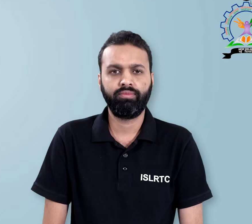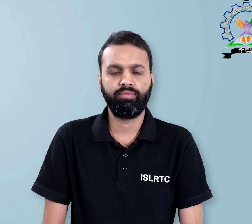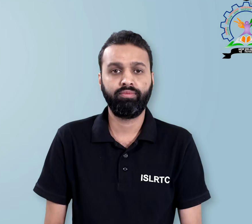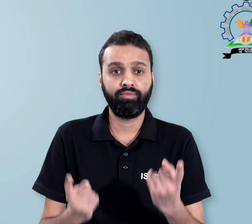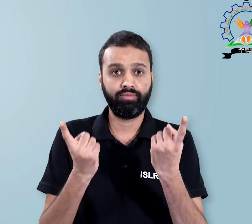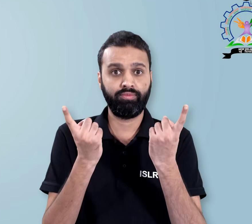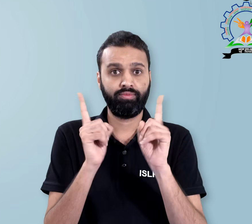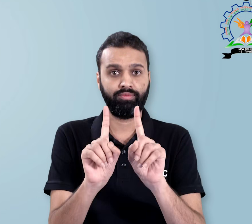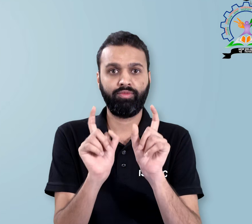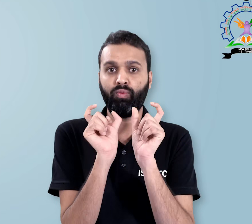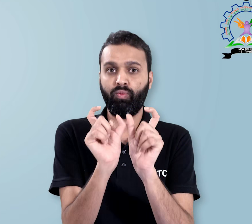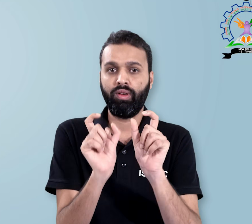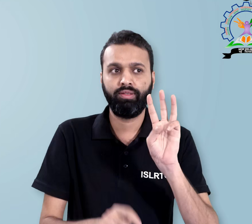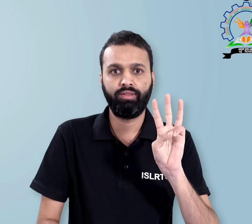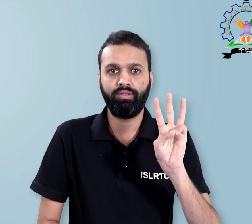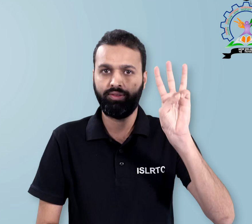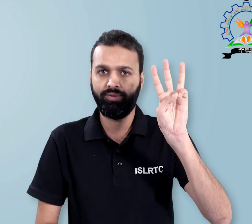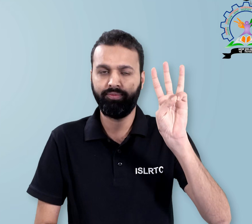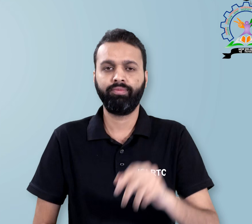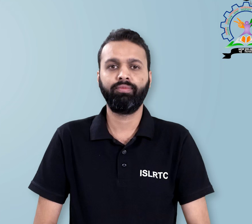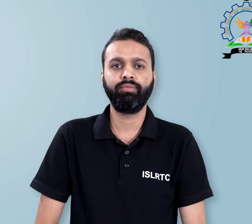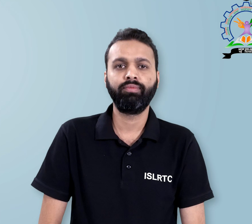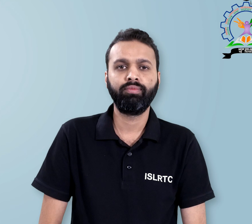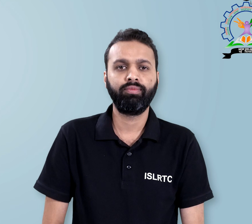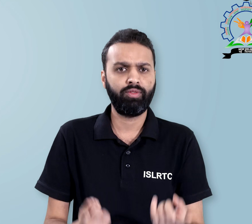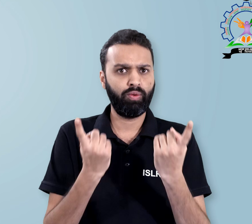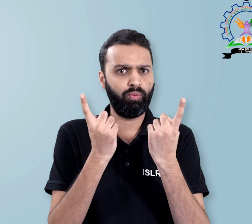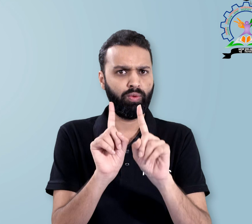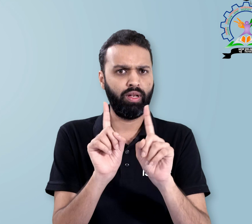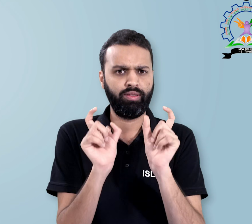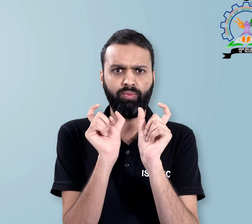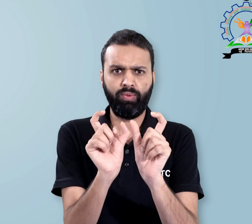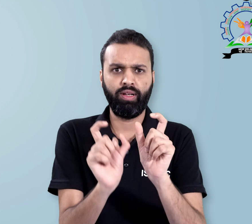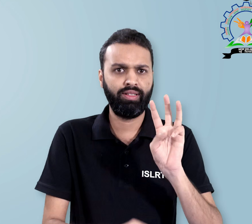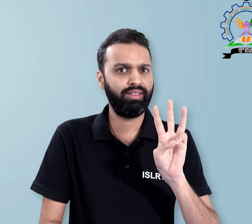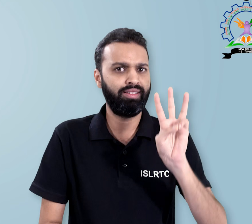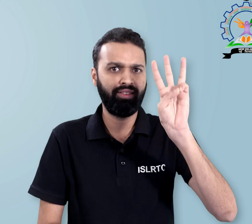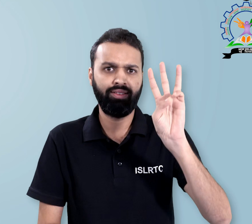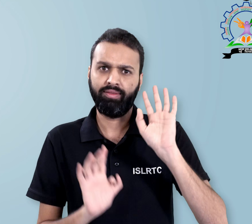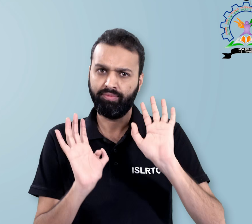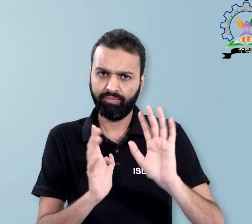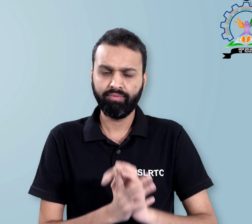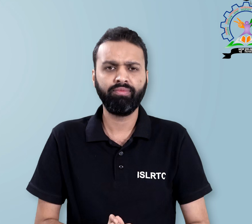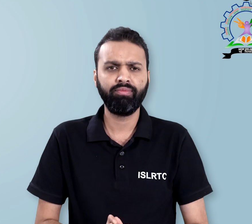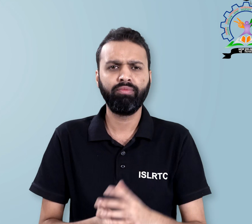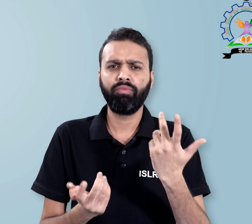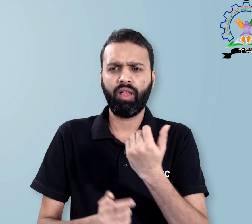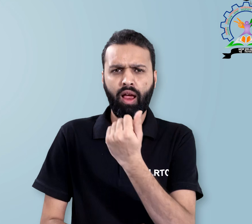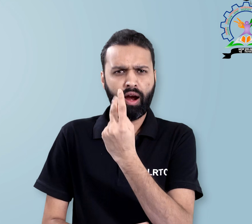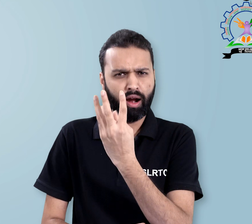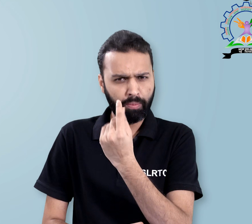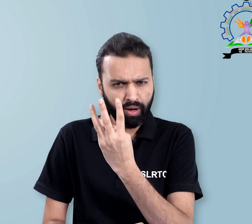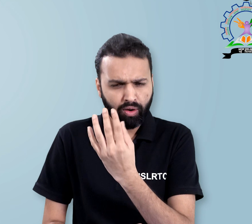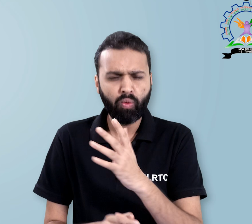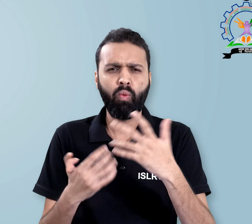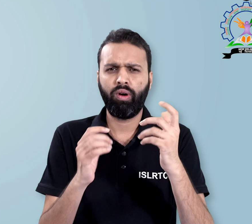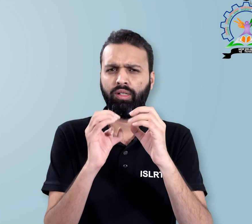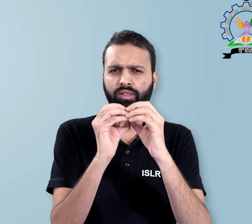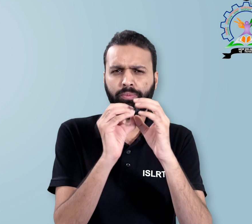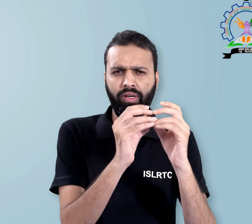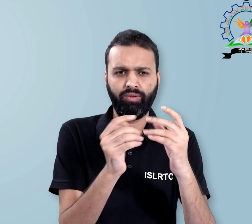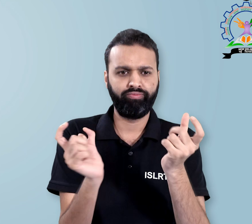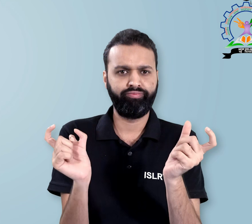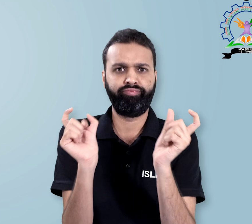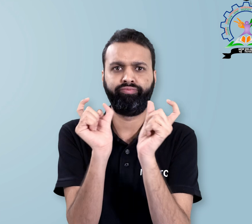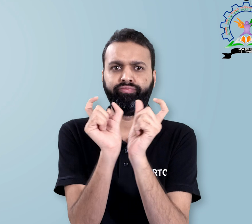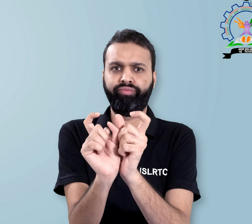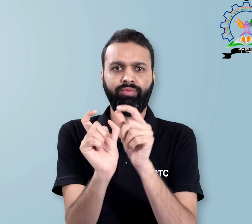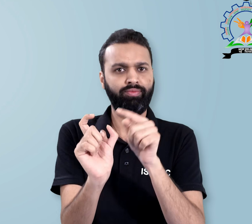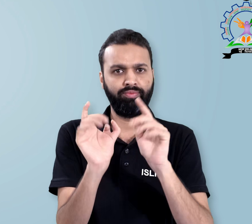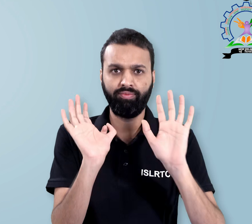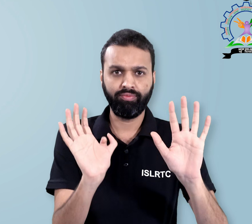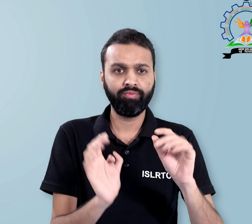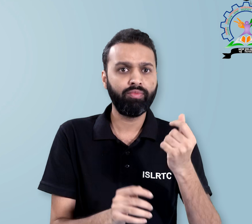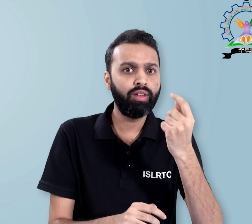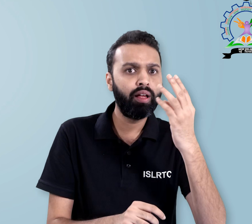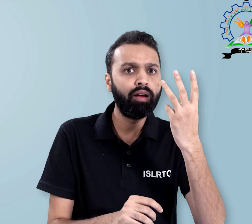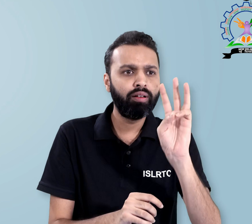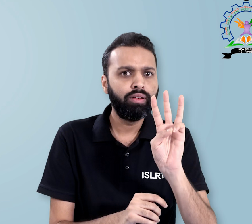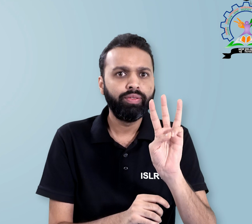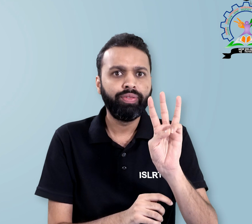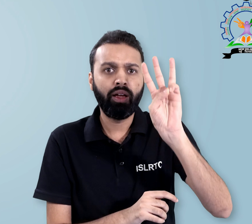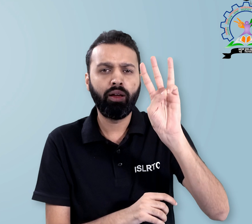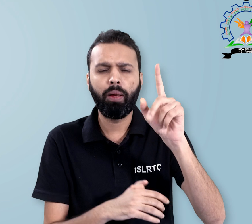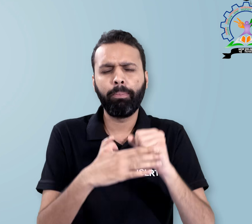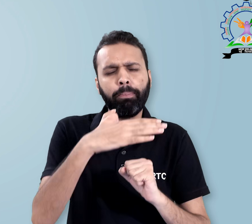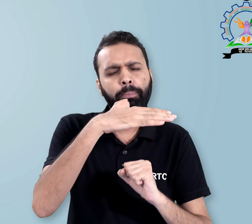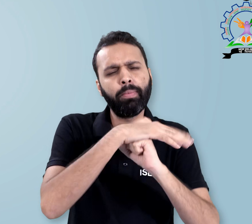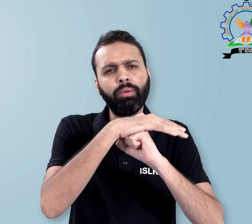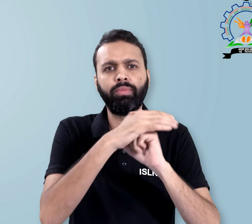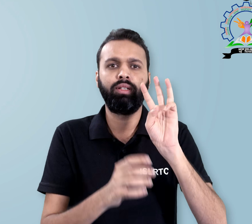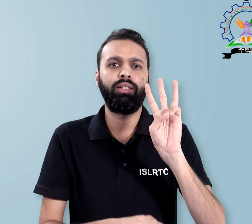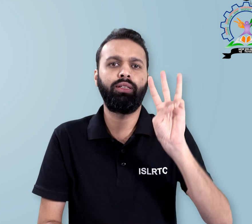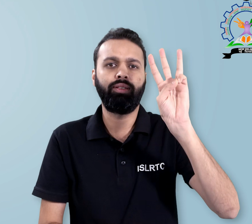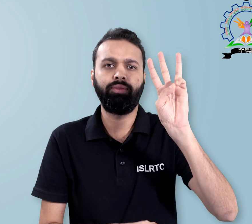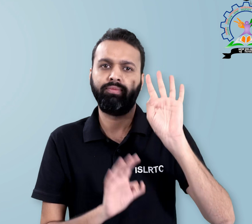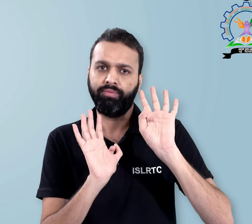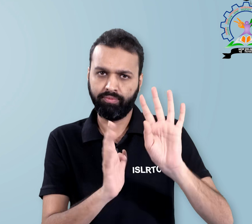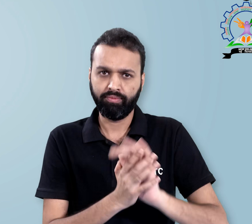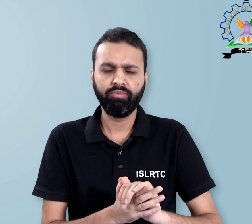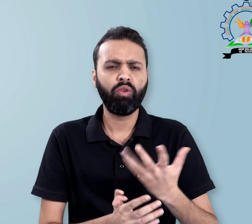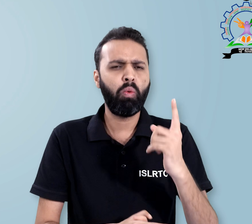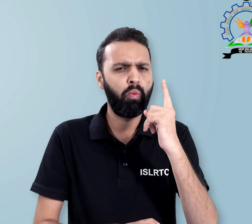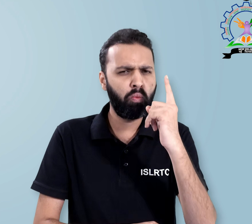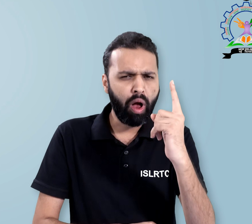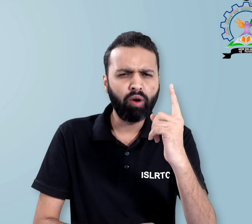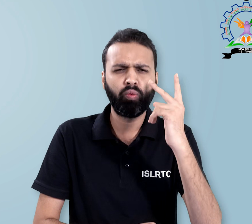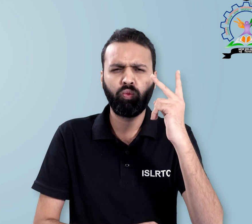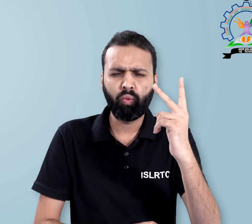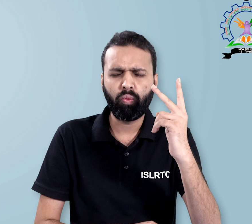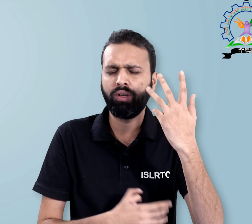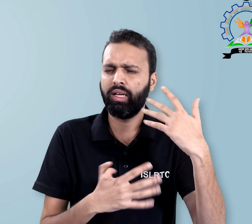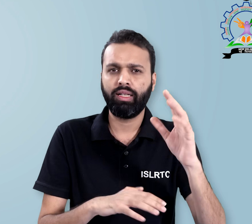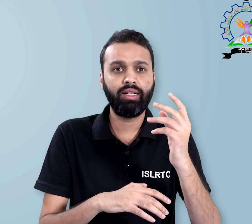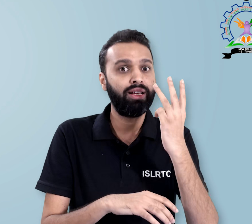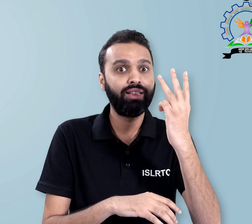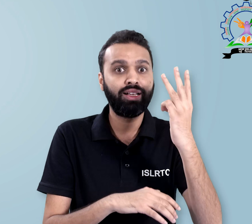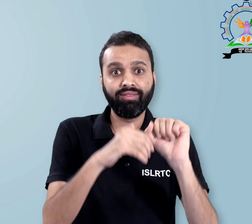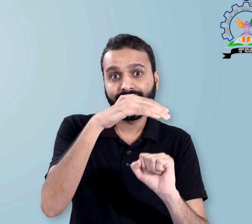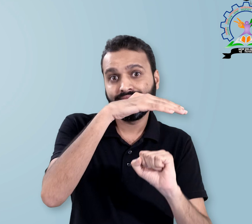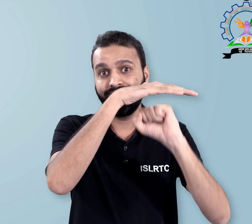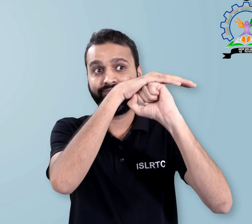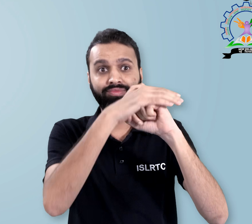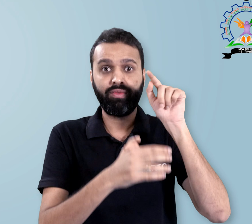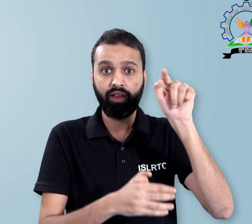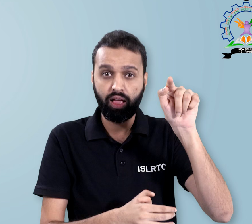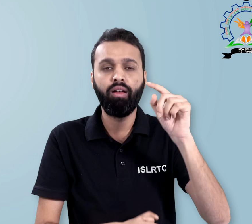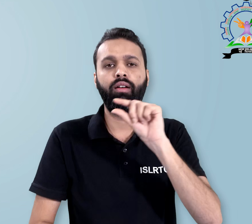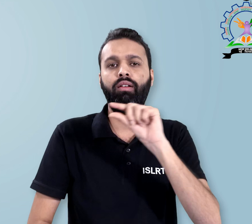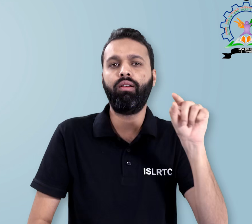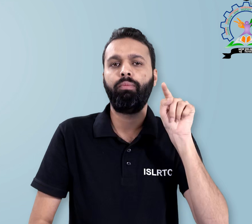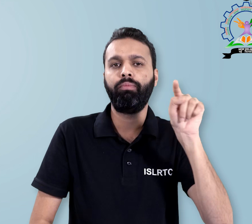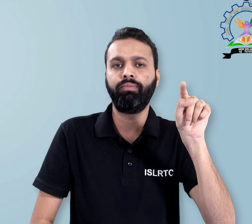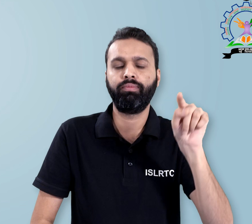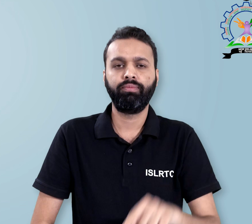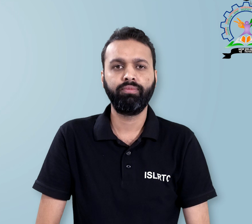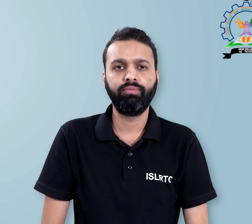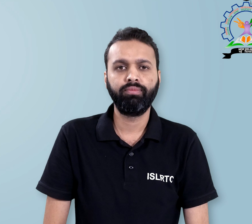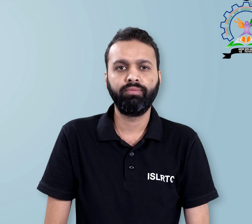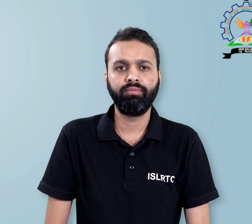Cubic Equation It is an algebraic equation of degree 3, meaning the highest exponent of the variable (usually denoted as x) is 3. It takes the general form ax^3+bx^2+cx+d=0